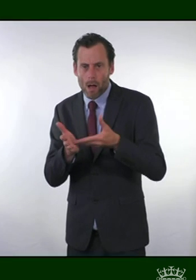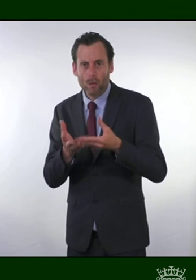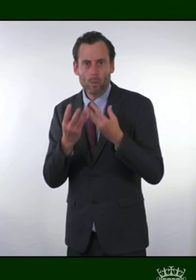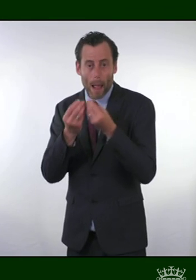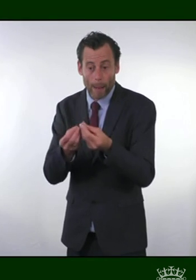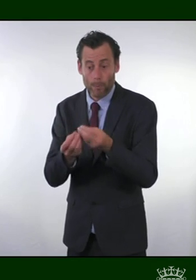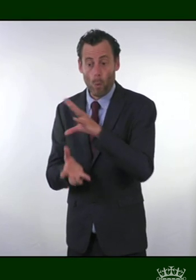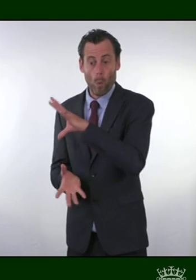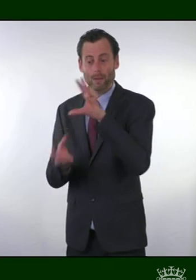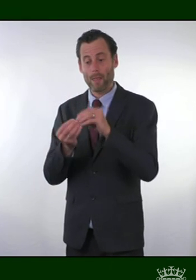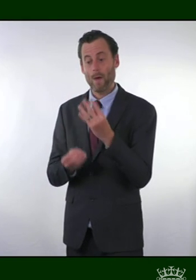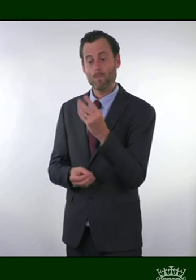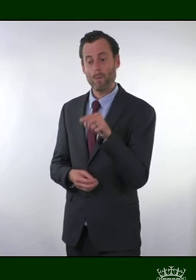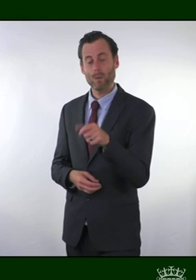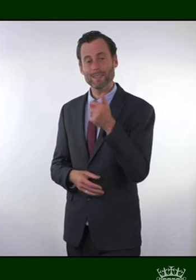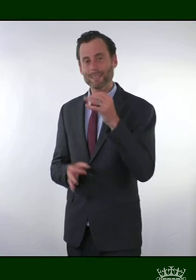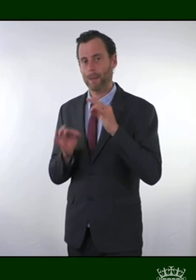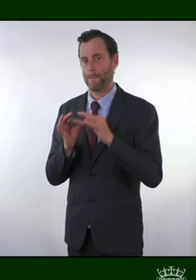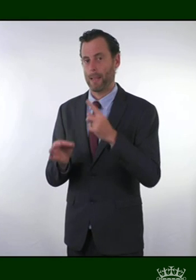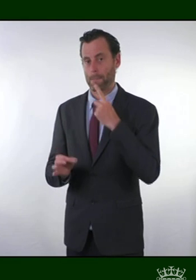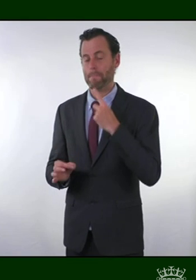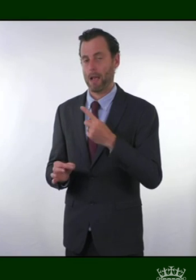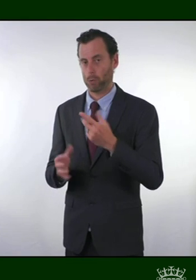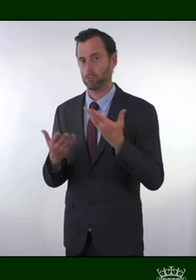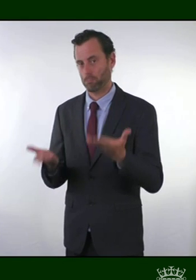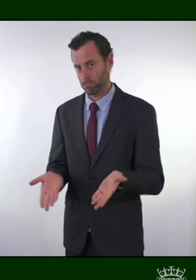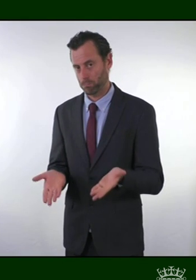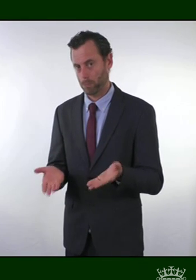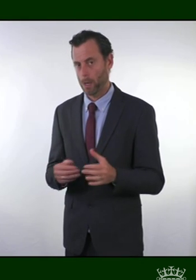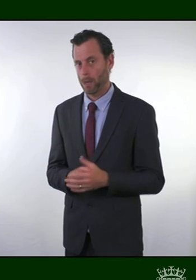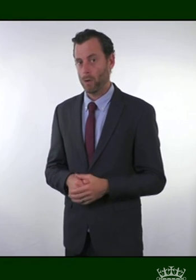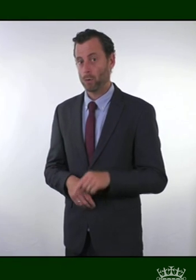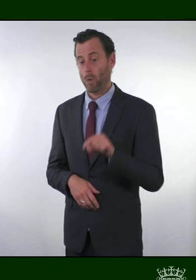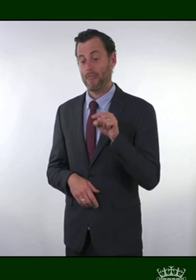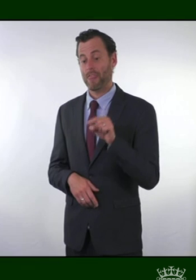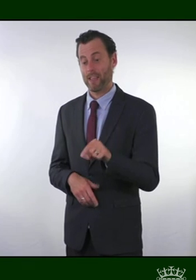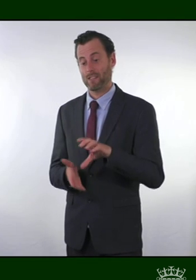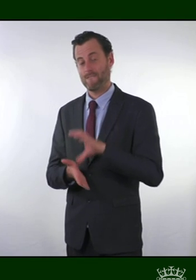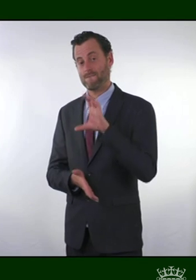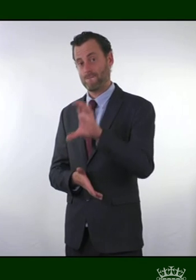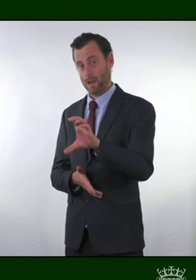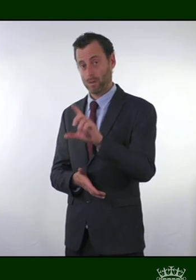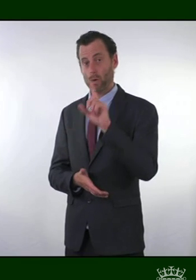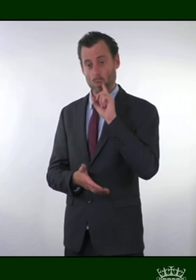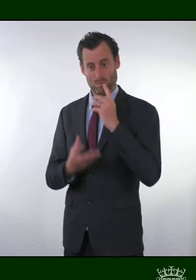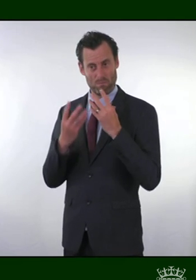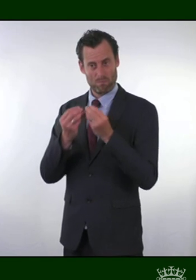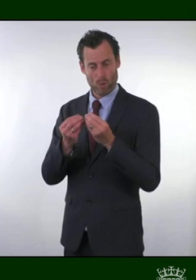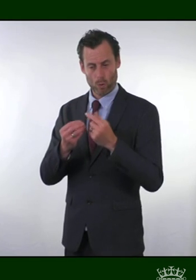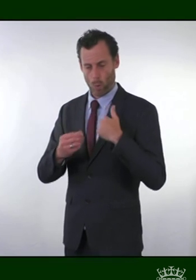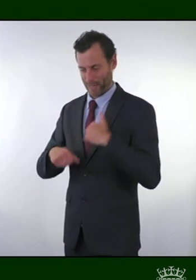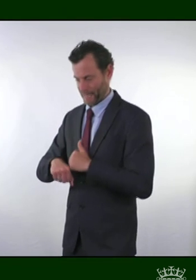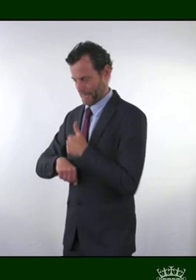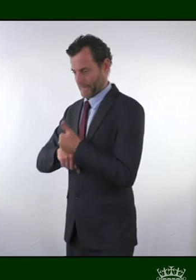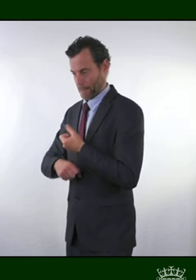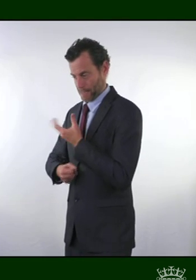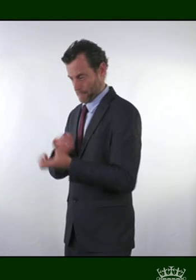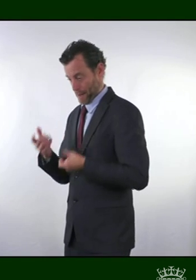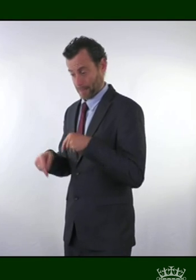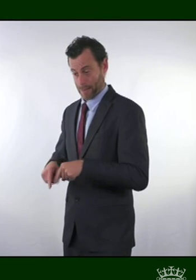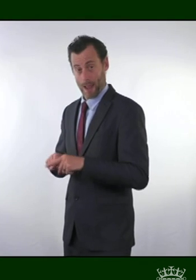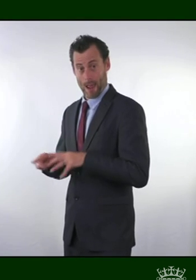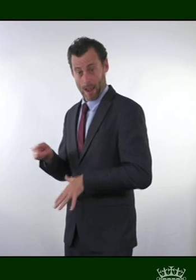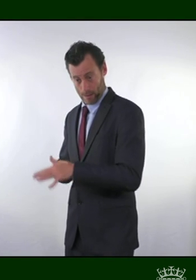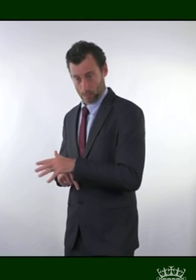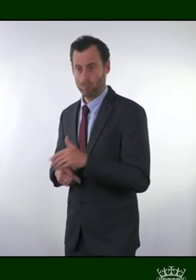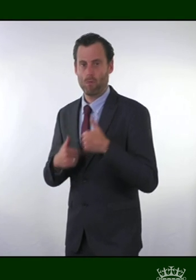6 billion, which is going to support measures in Scotland similar to the ones we are providing elsewhere.